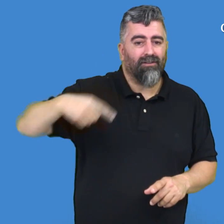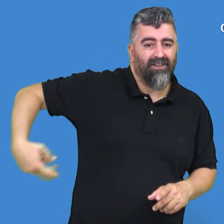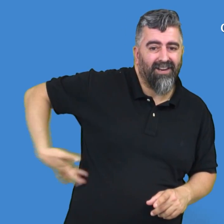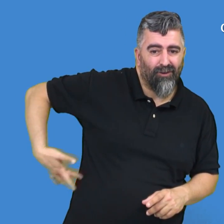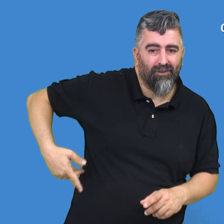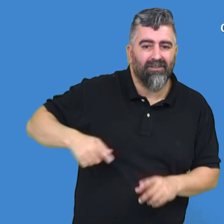riñón